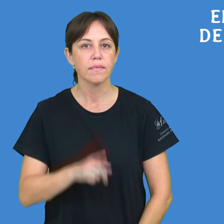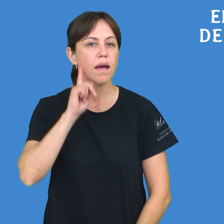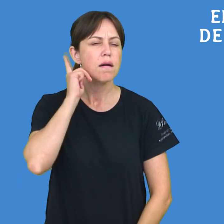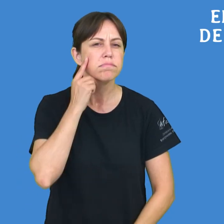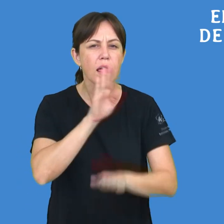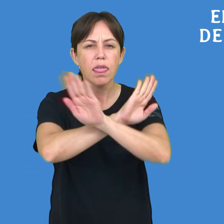descubrir